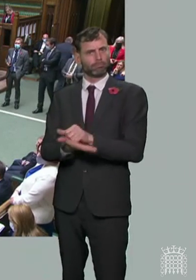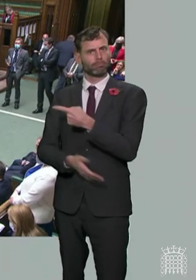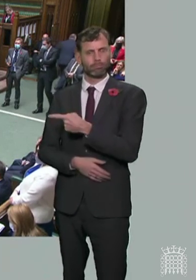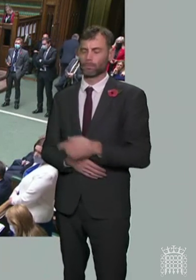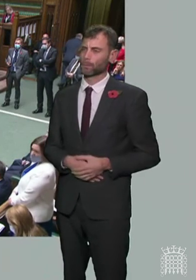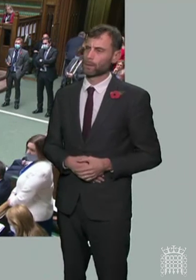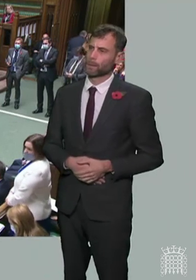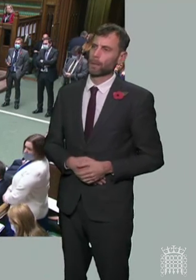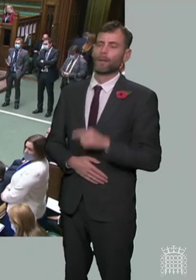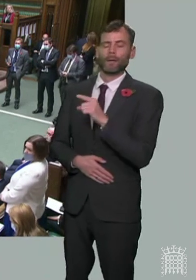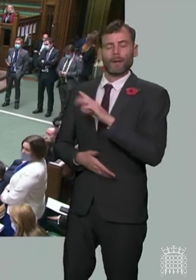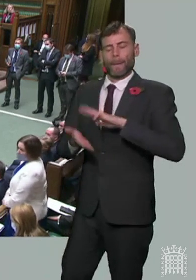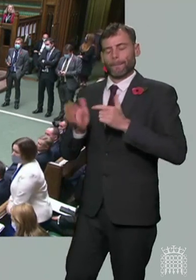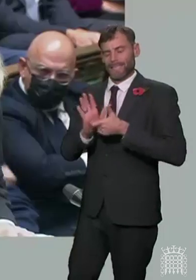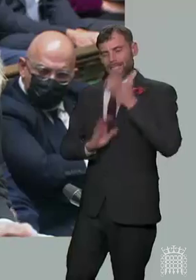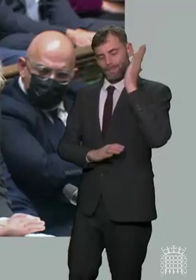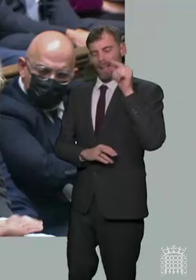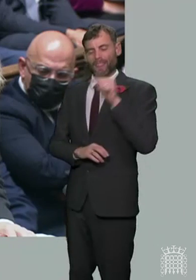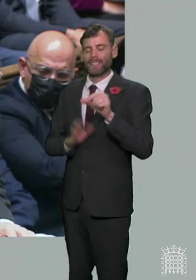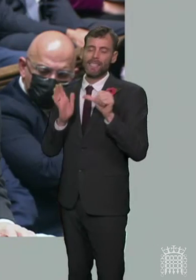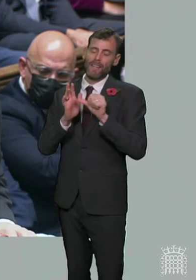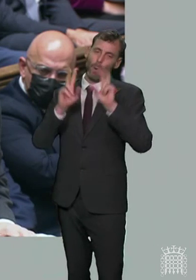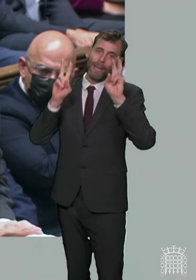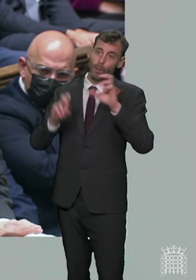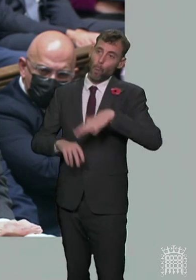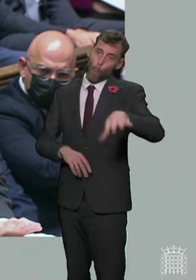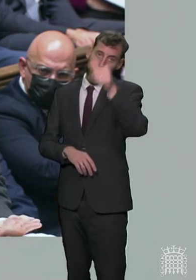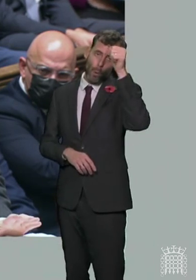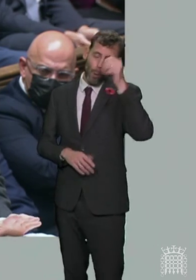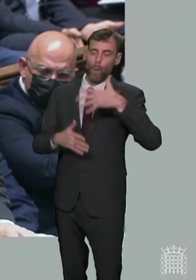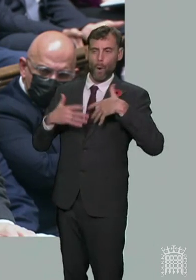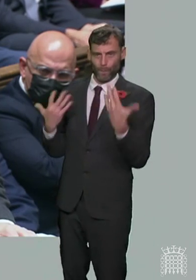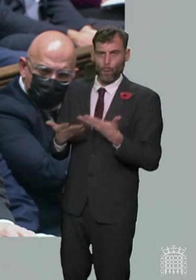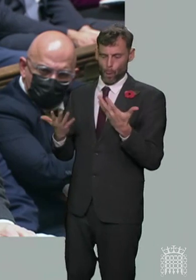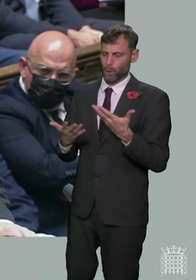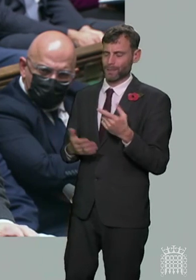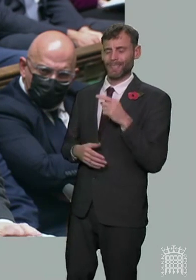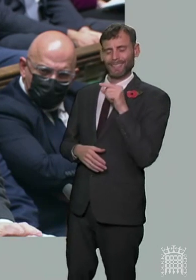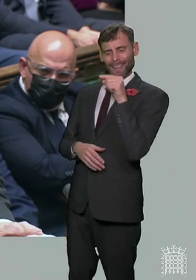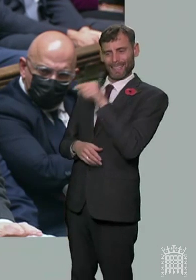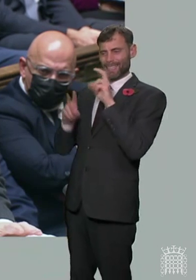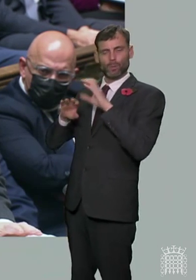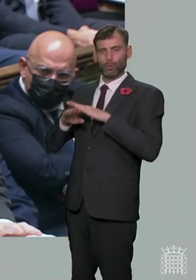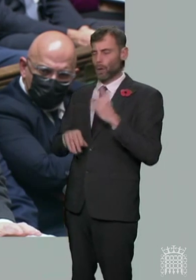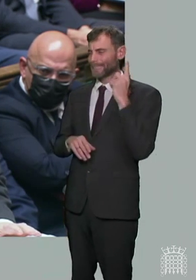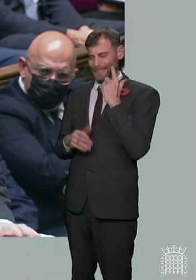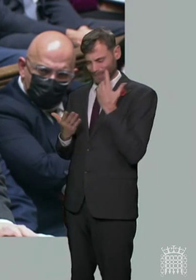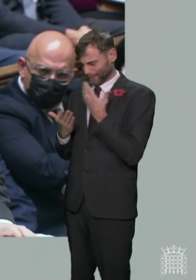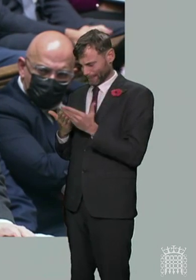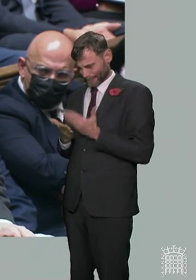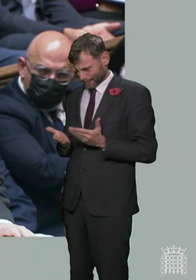This is a very difficult issue, as the whole House knows. The case of the WASPI women is not easily addressed.